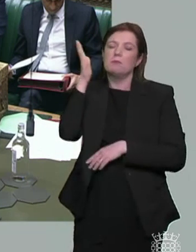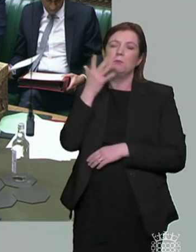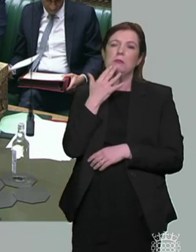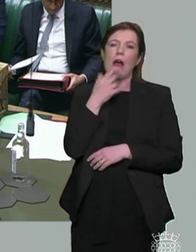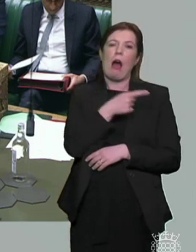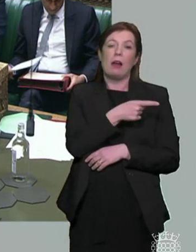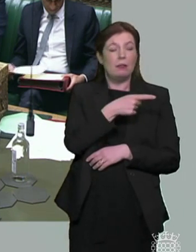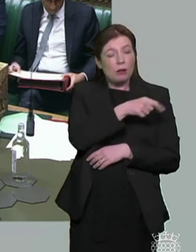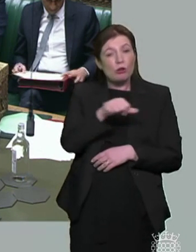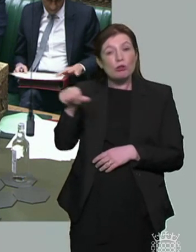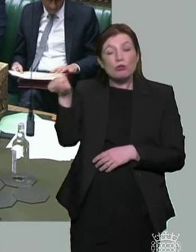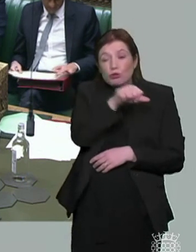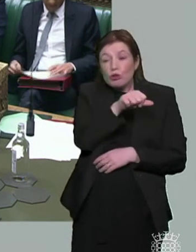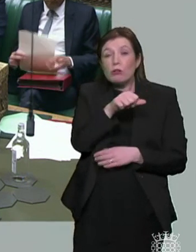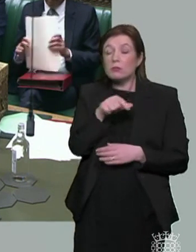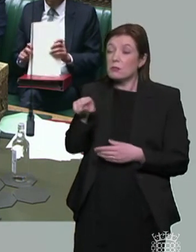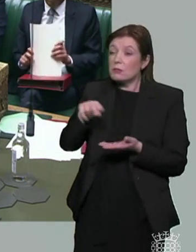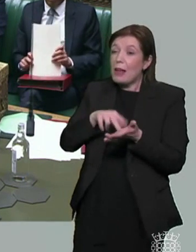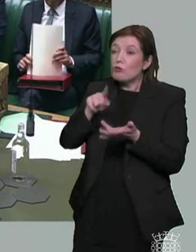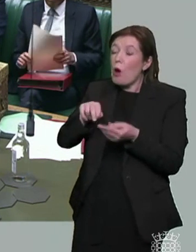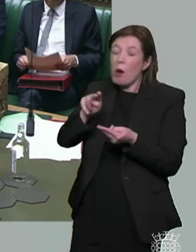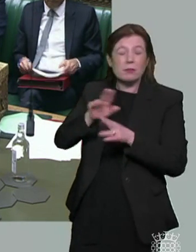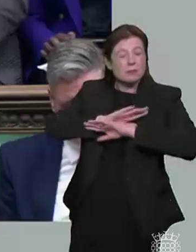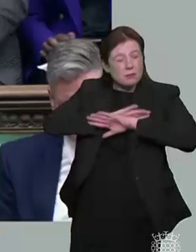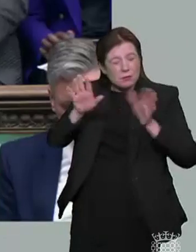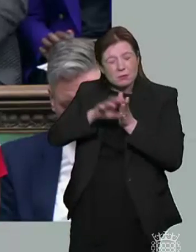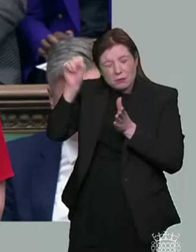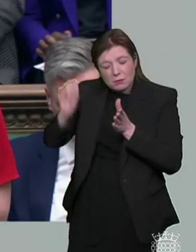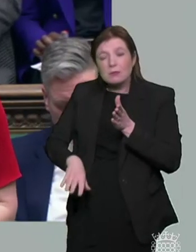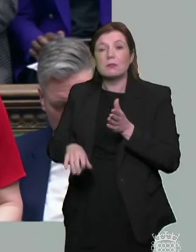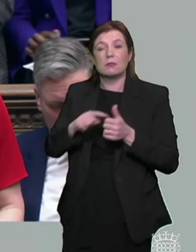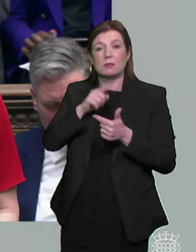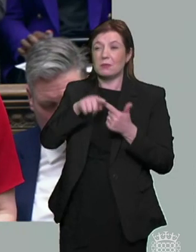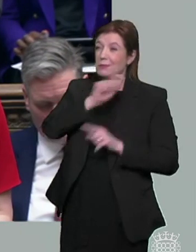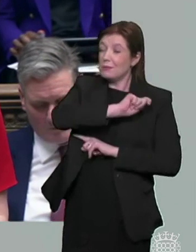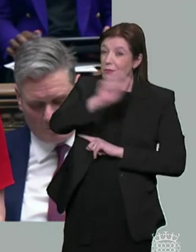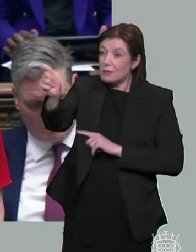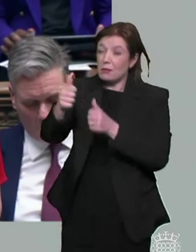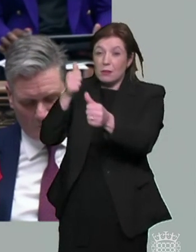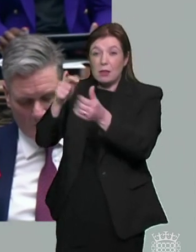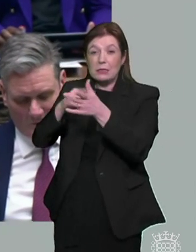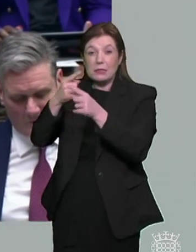Today was the day to scrap the tax rise on jobs. Today was the day to bring forward a windfall tax.